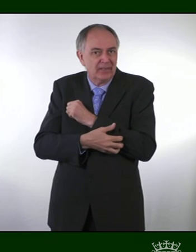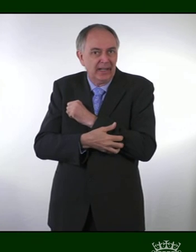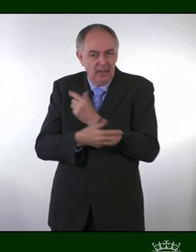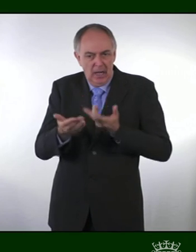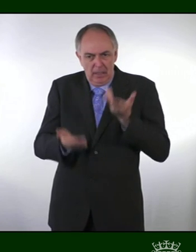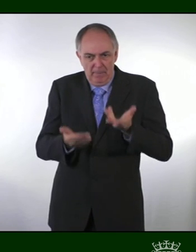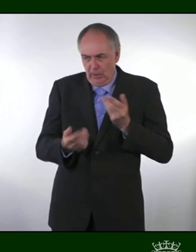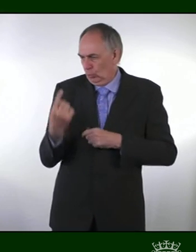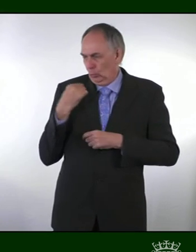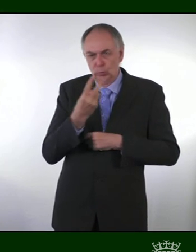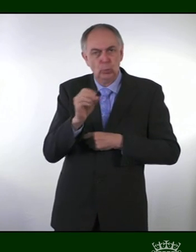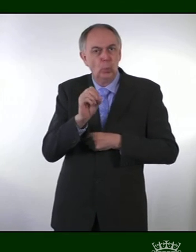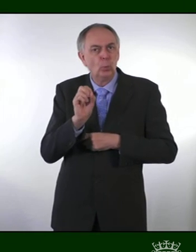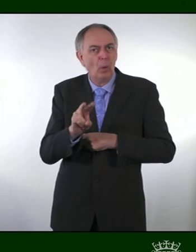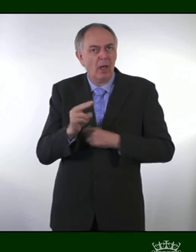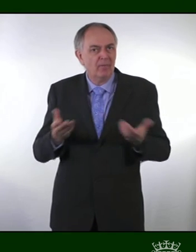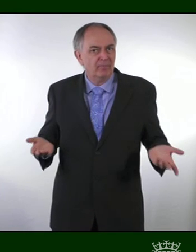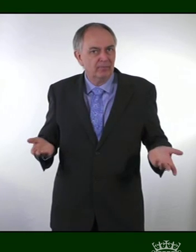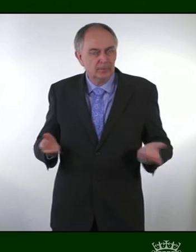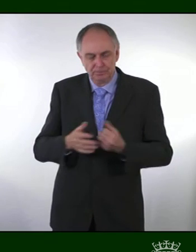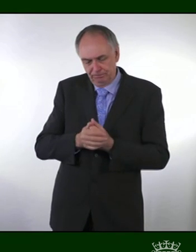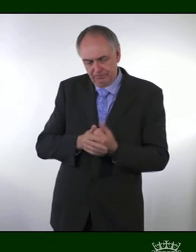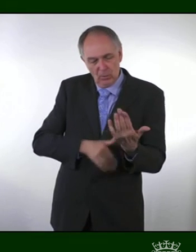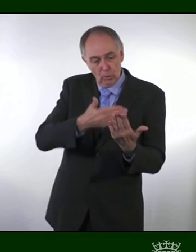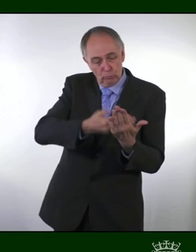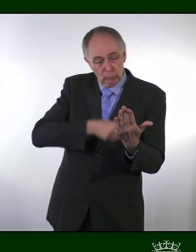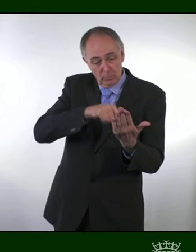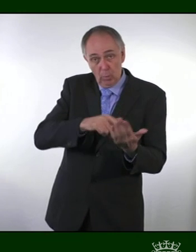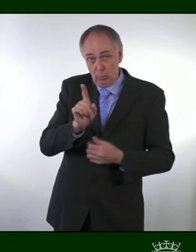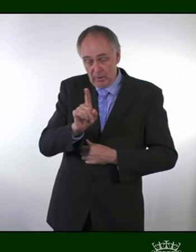than in 2012. The report went on to say: